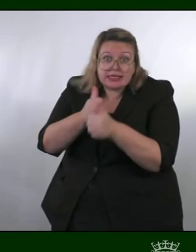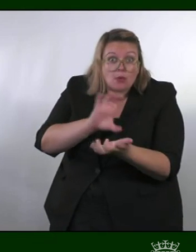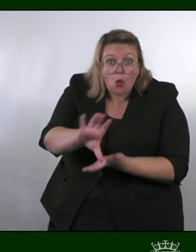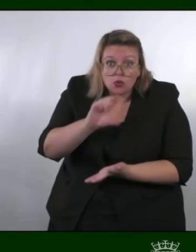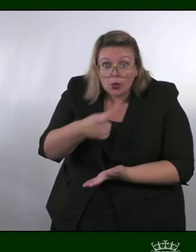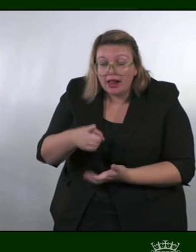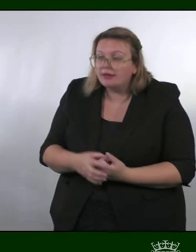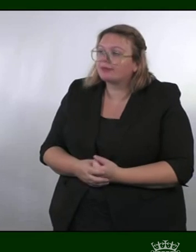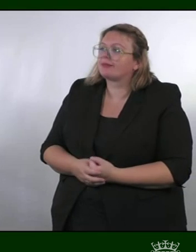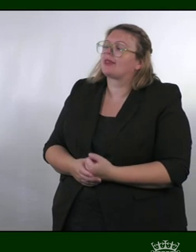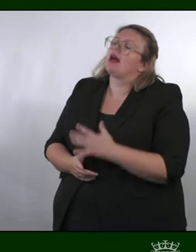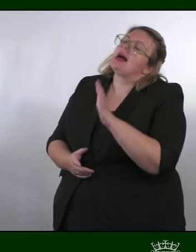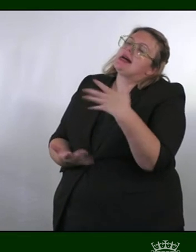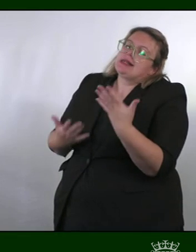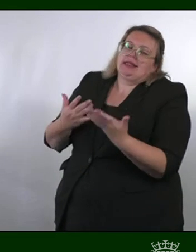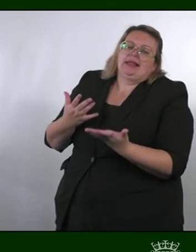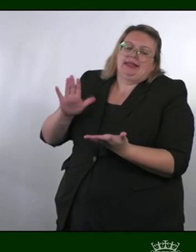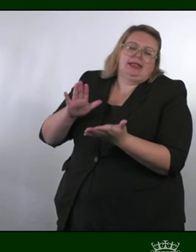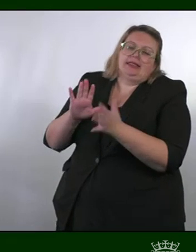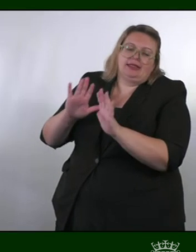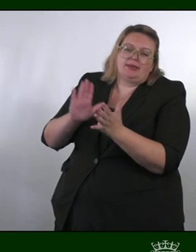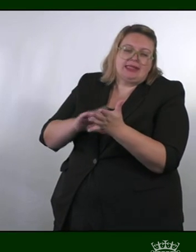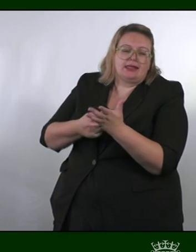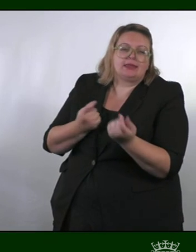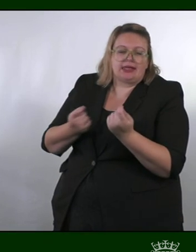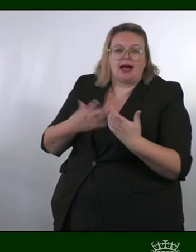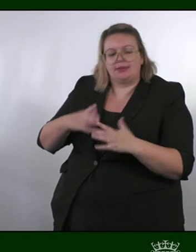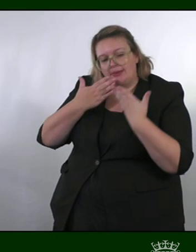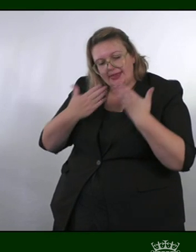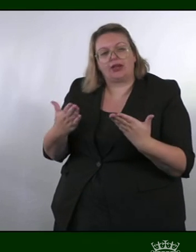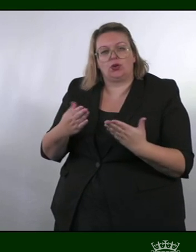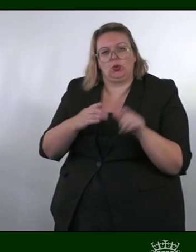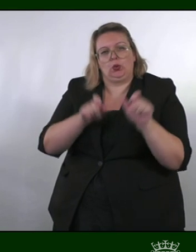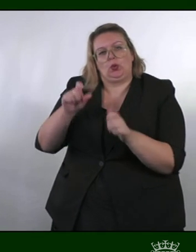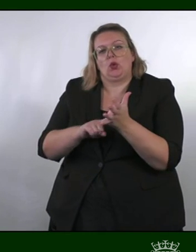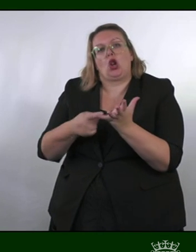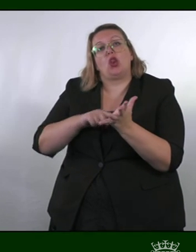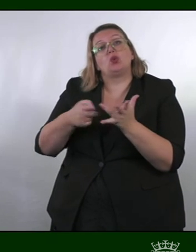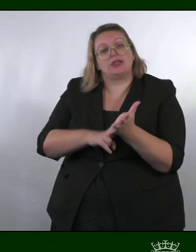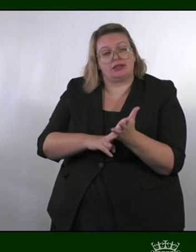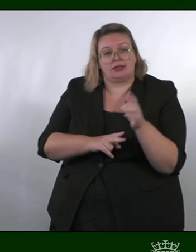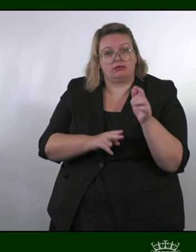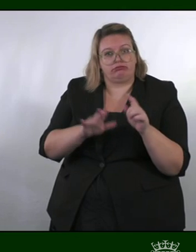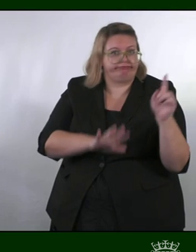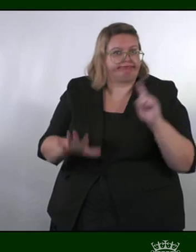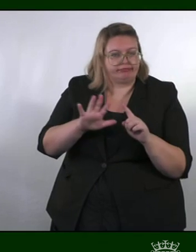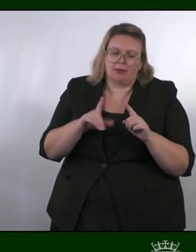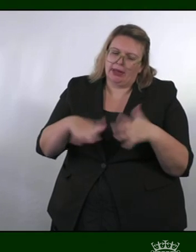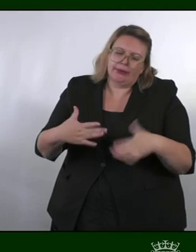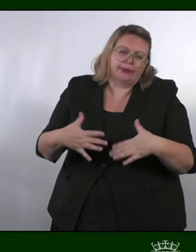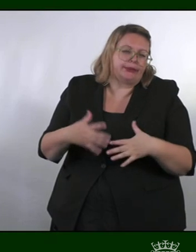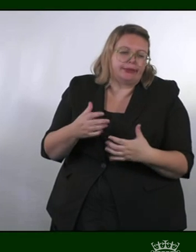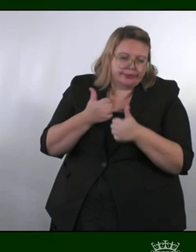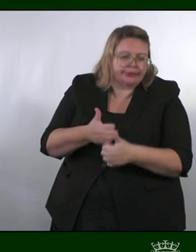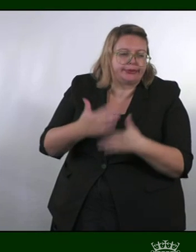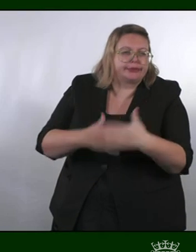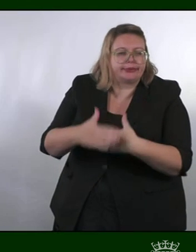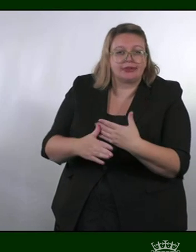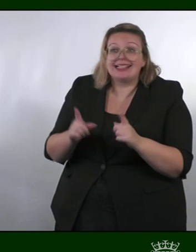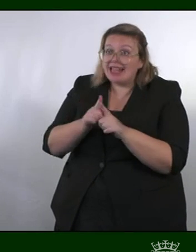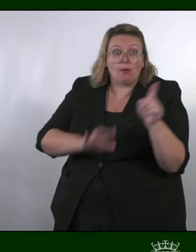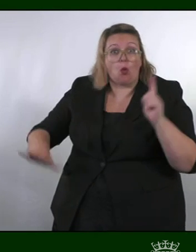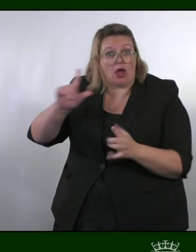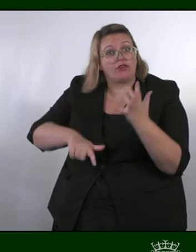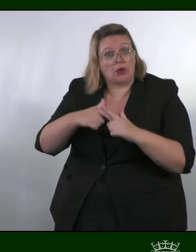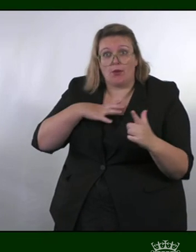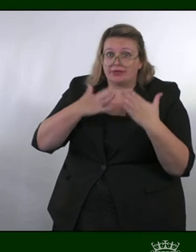Yes, indeed. I thank the people of Luton for their hard and heroic work, as I thank people across the country for what they are doing.